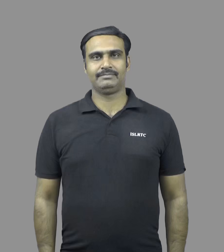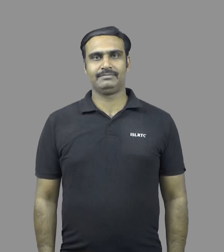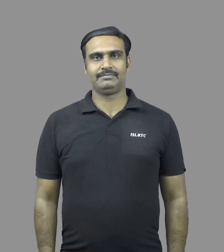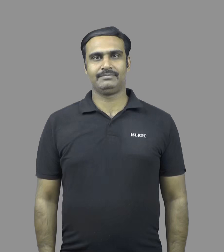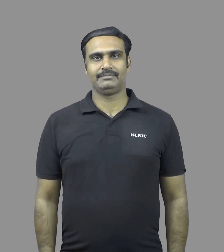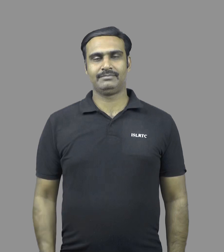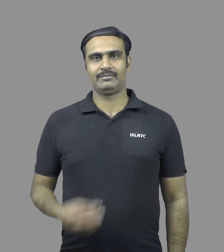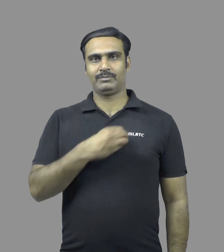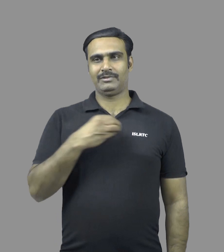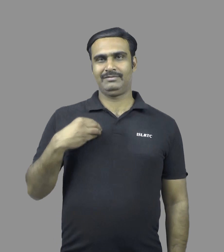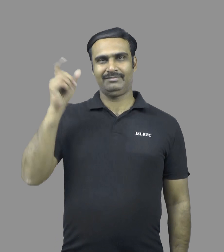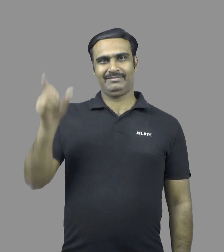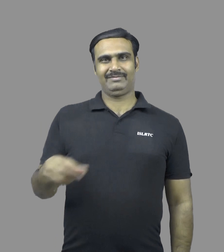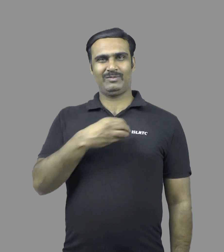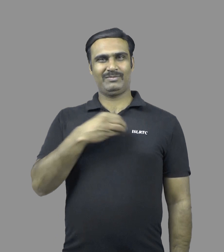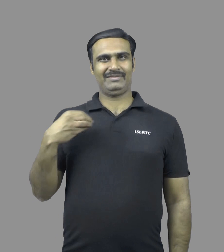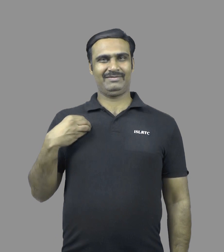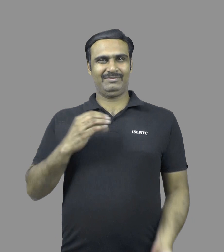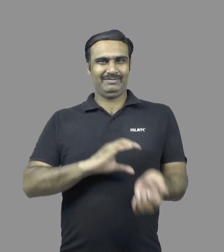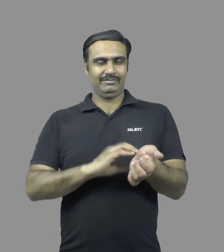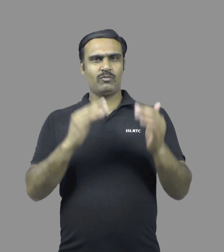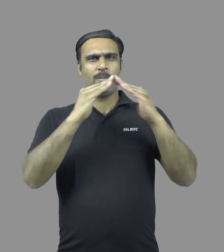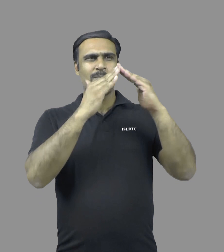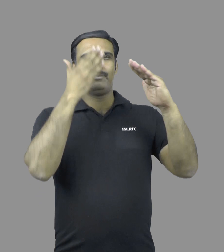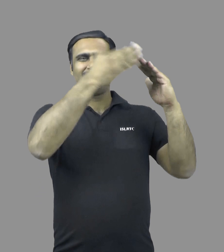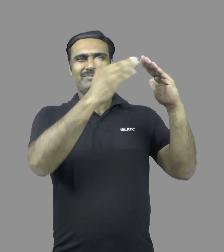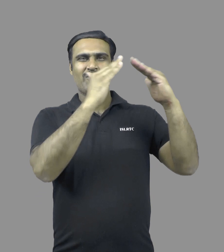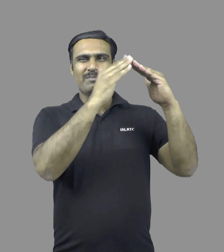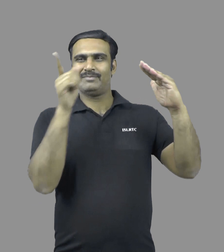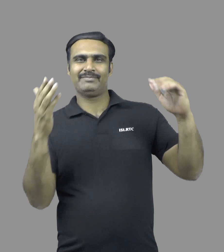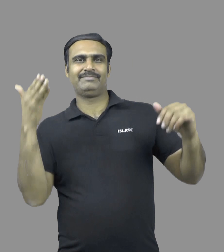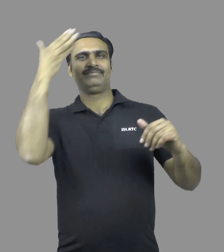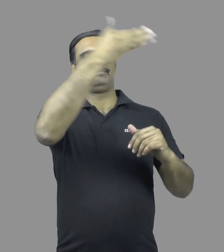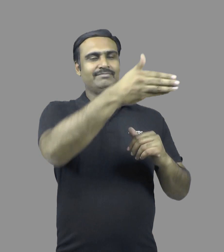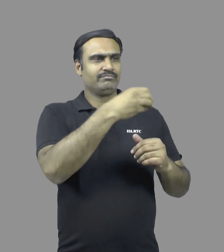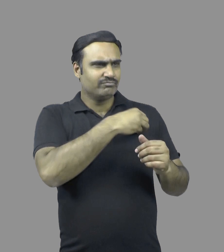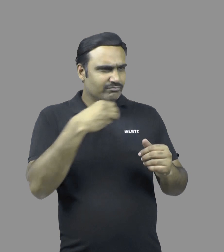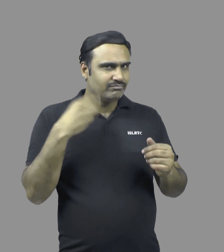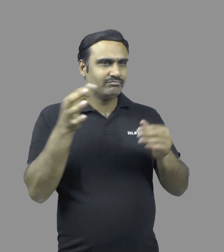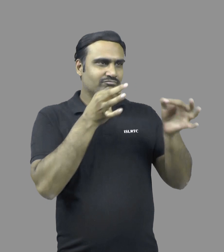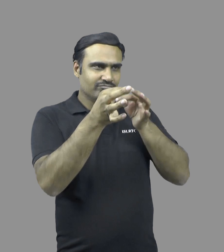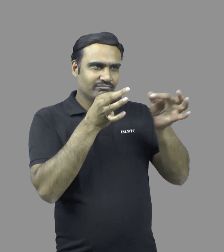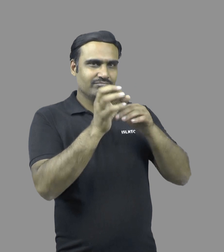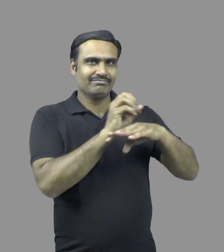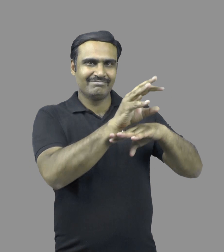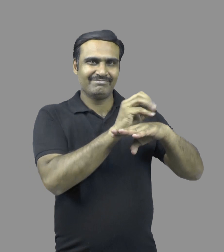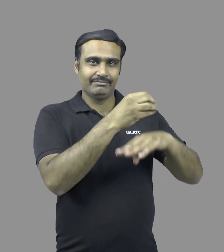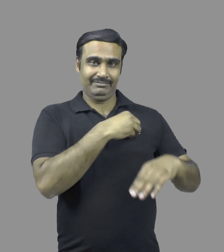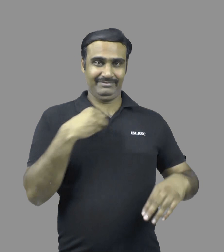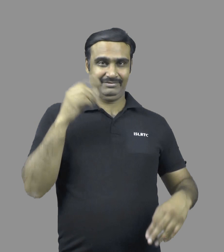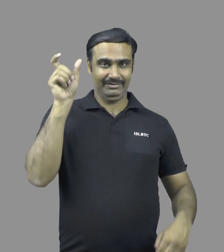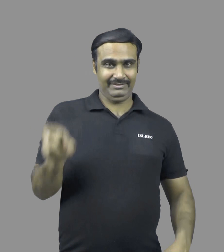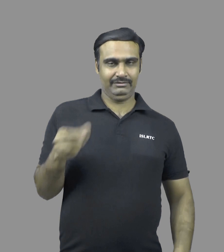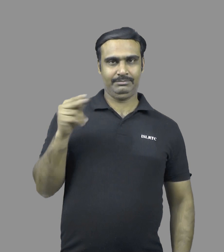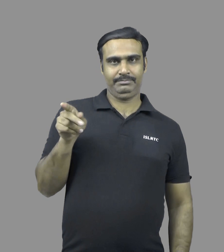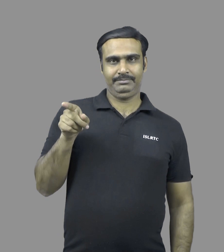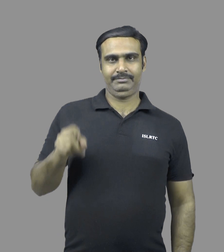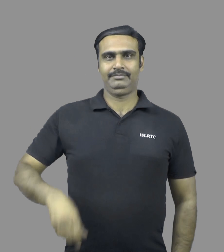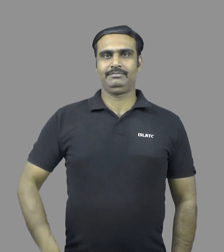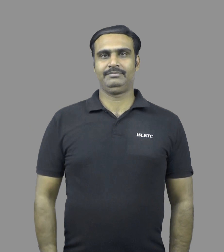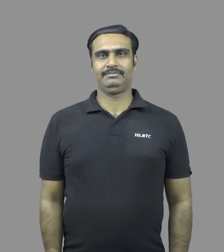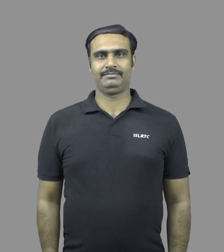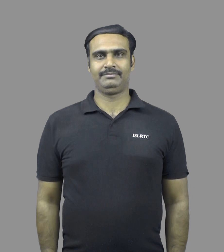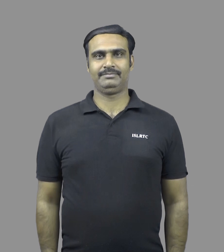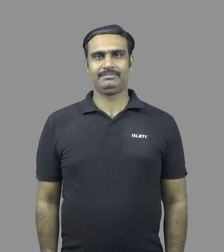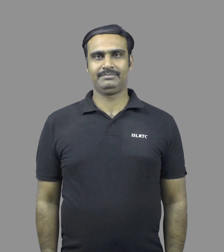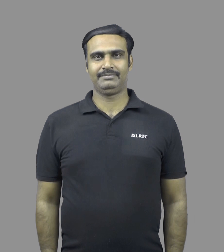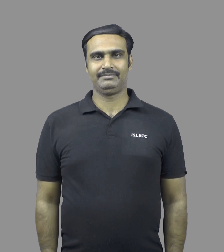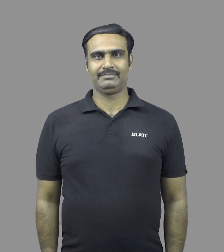Therapist